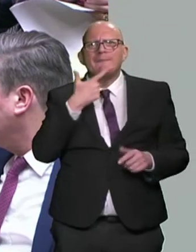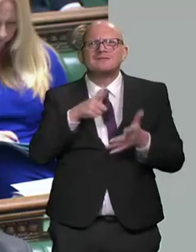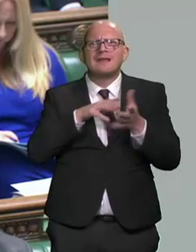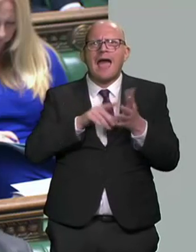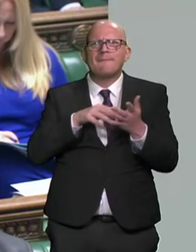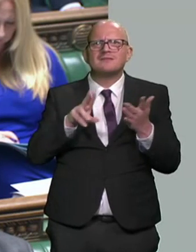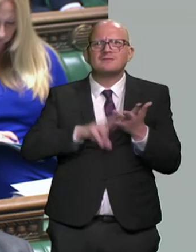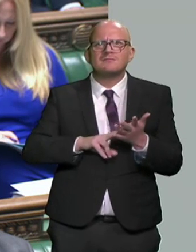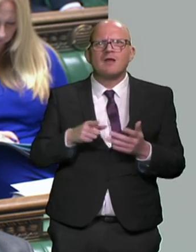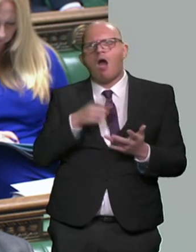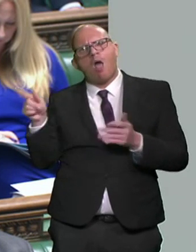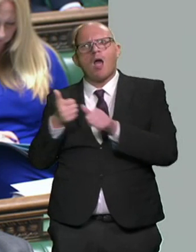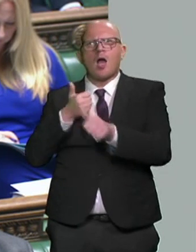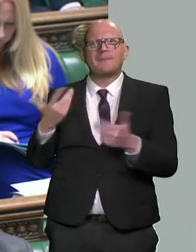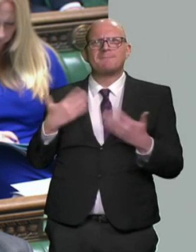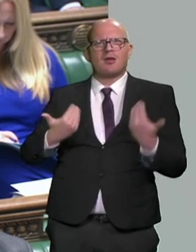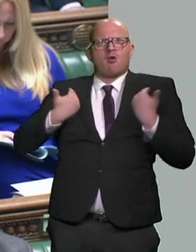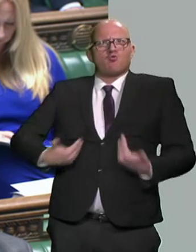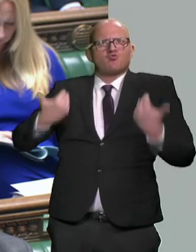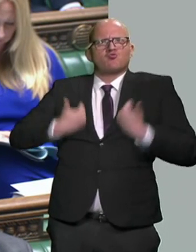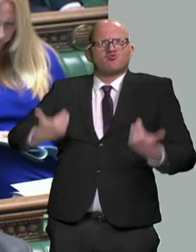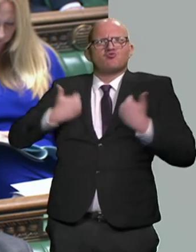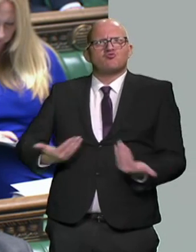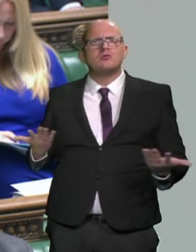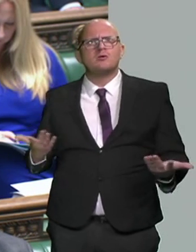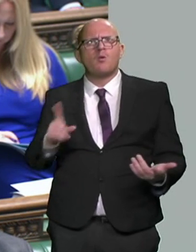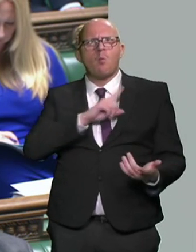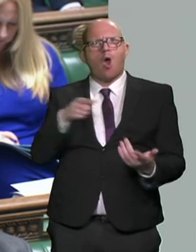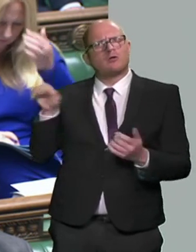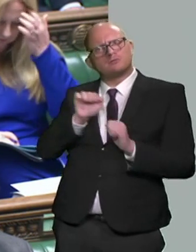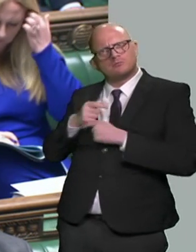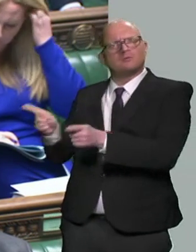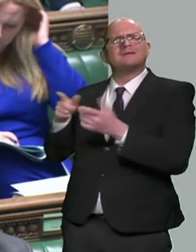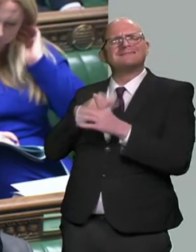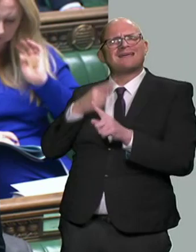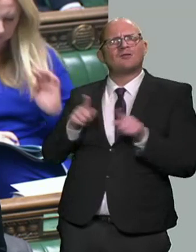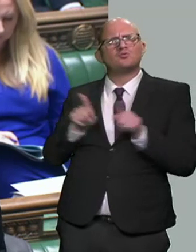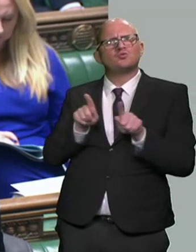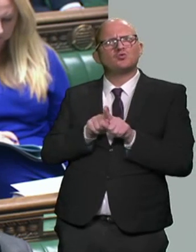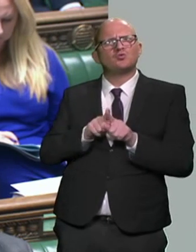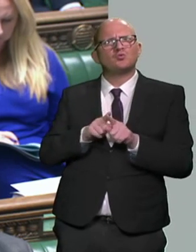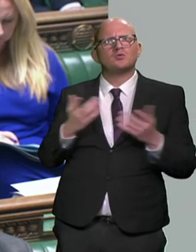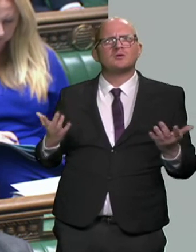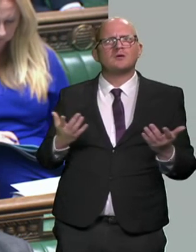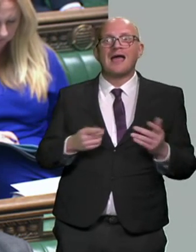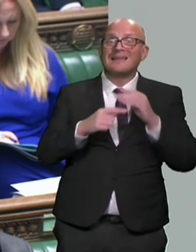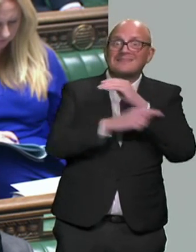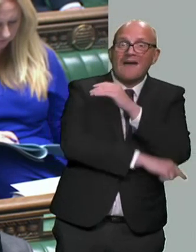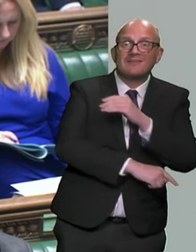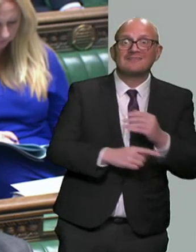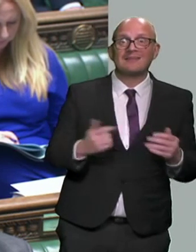The Chancellor has had a windfall of his own. Tax revenues are higher than expected and the deficit is £30 billion lower than planned.